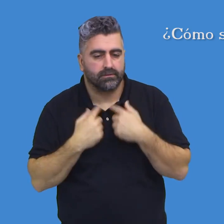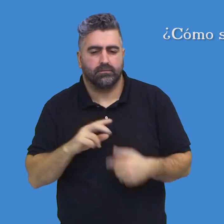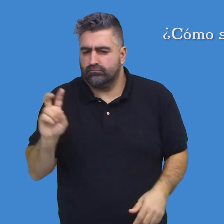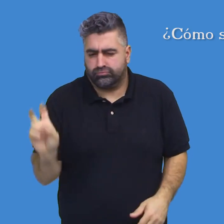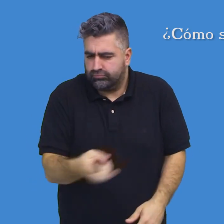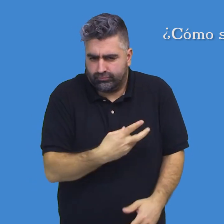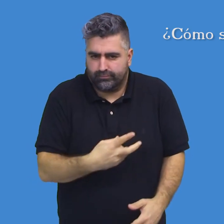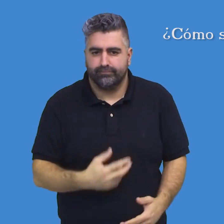etc